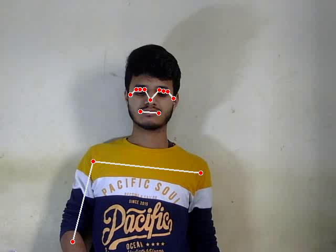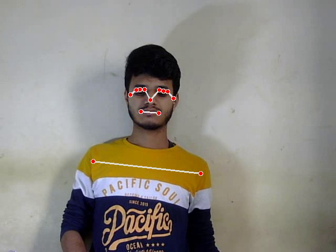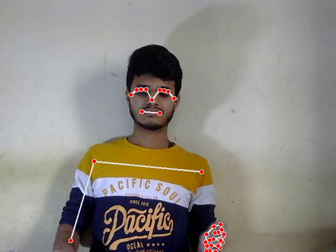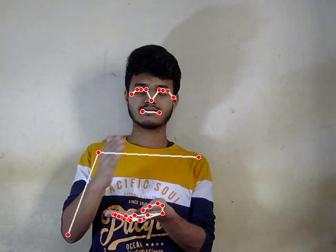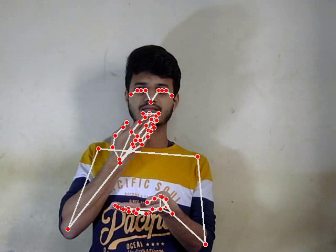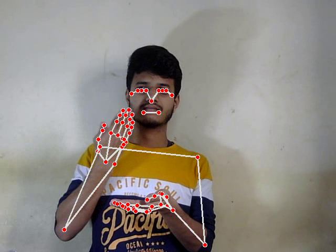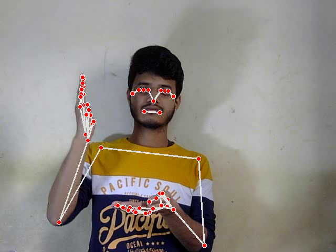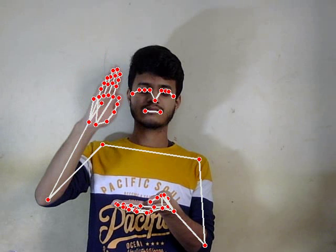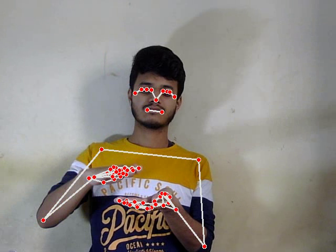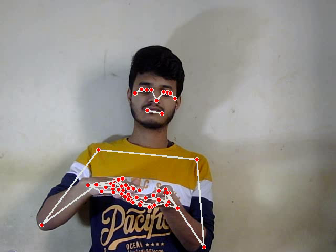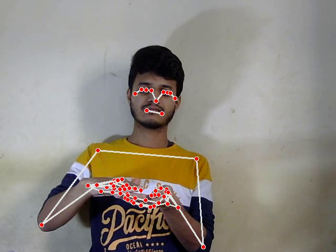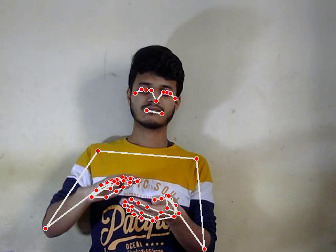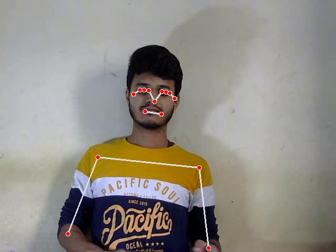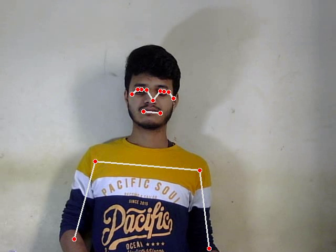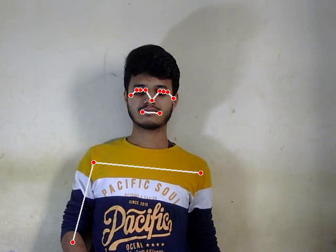bad